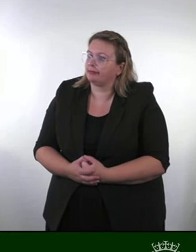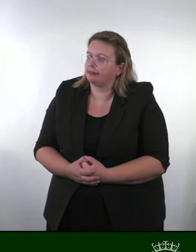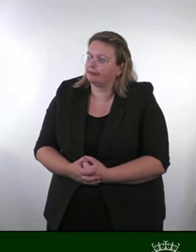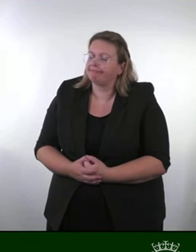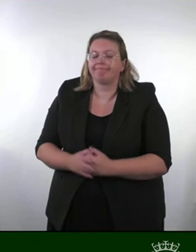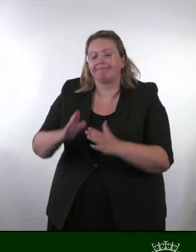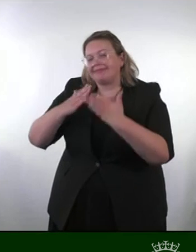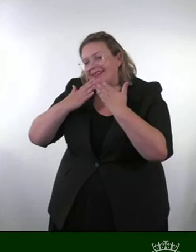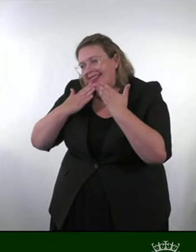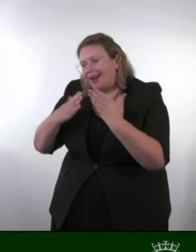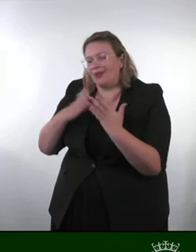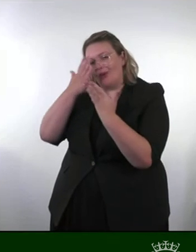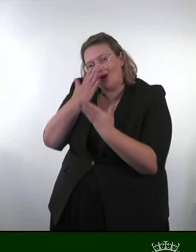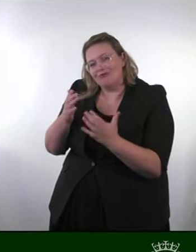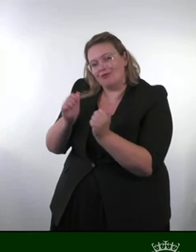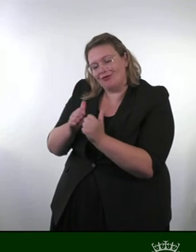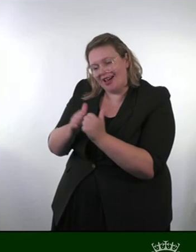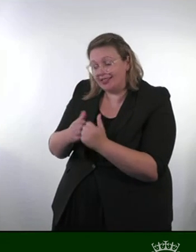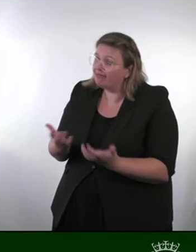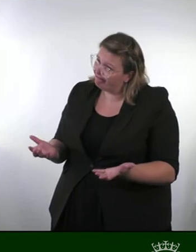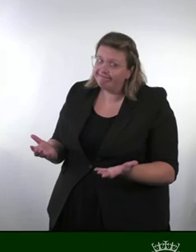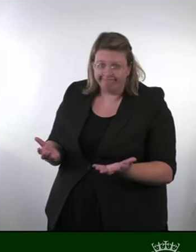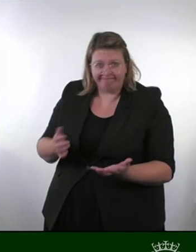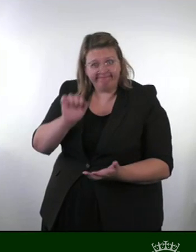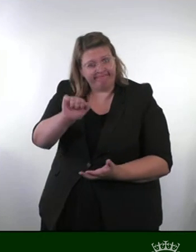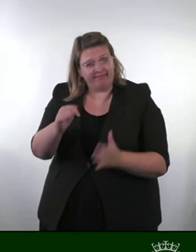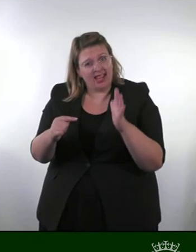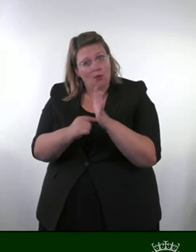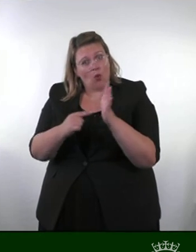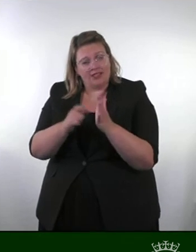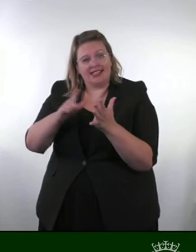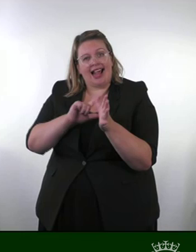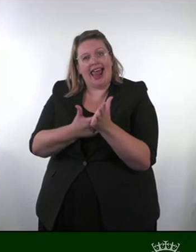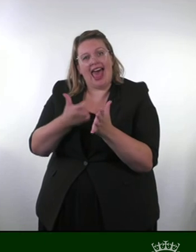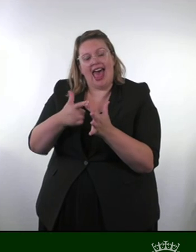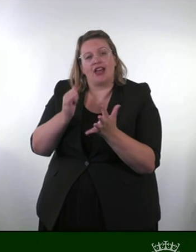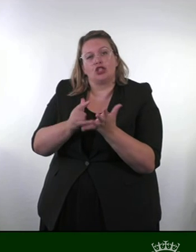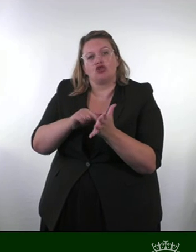I thank my honourable Friend. I indeed recognise the importance of the Clare Street barracks.